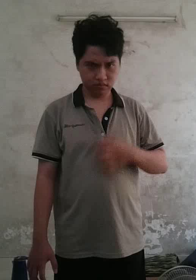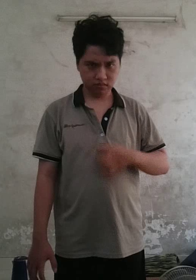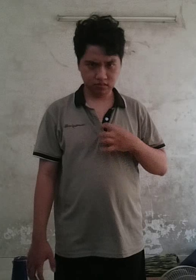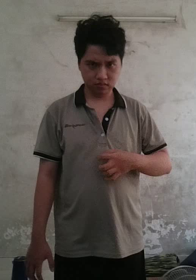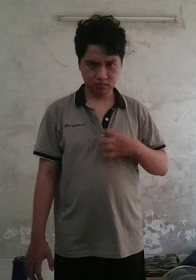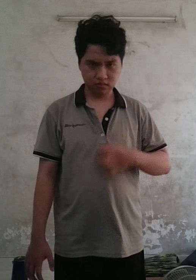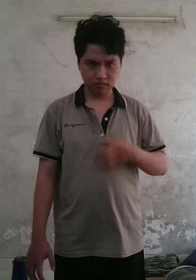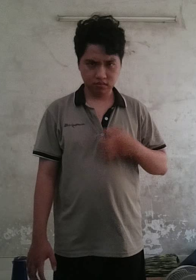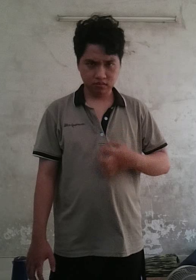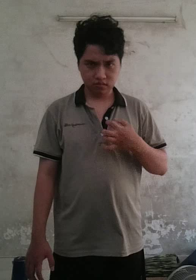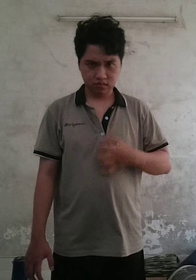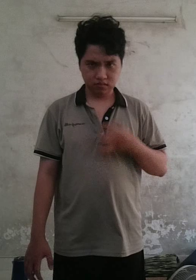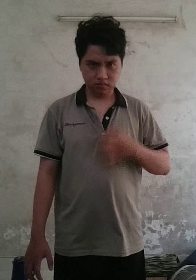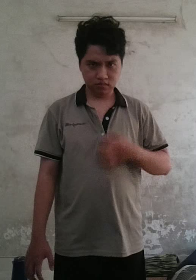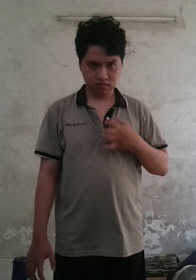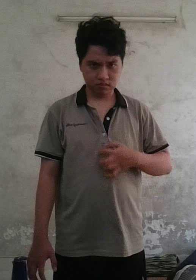ghen